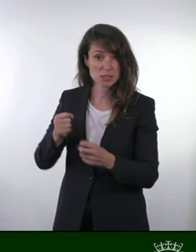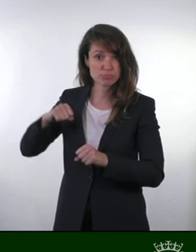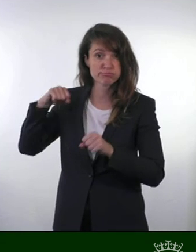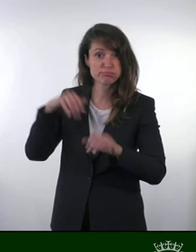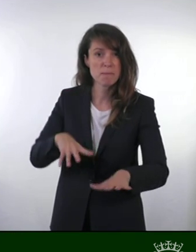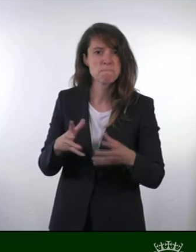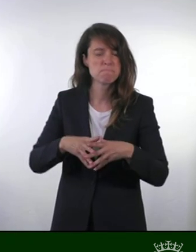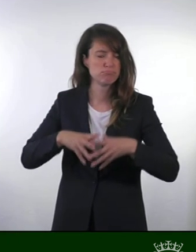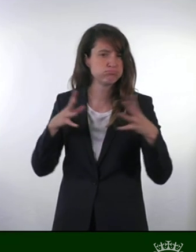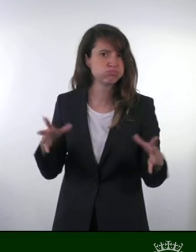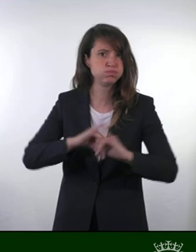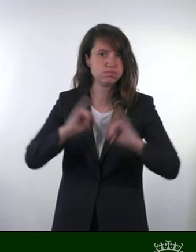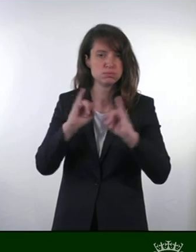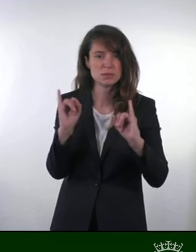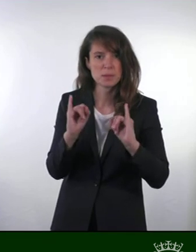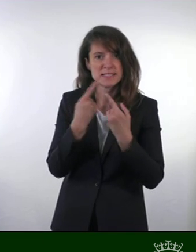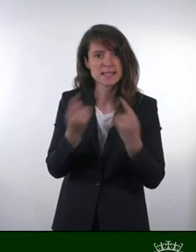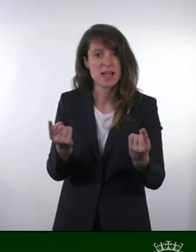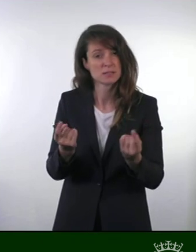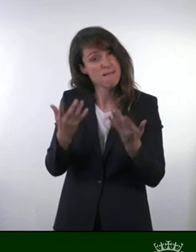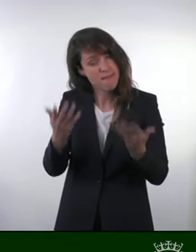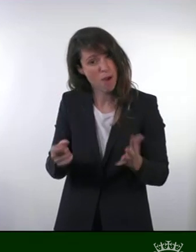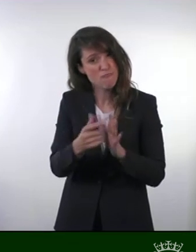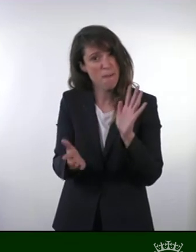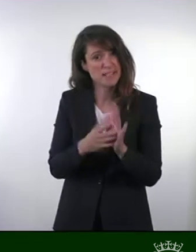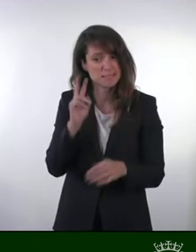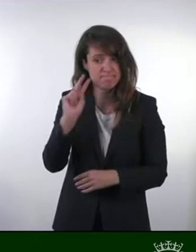Does the Prime Minister now regret being so flippant?